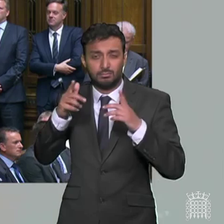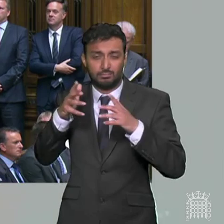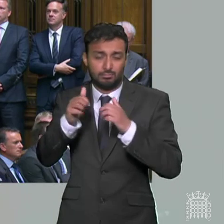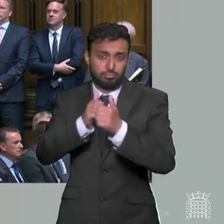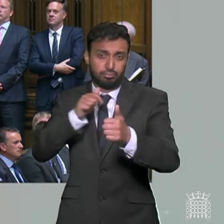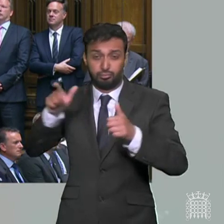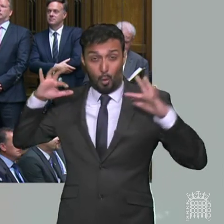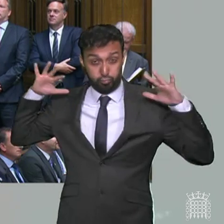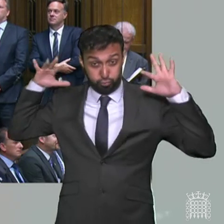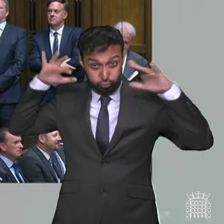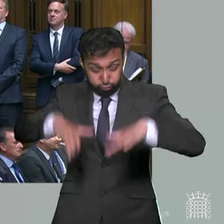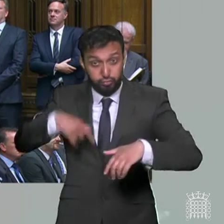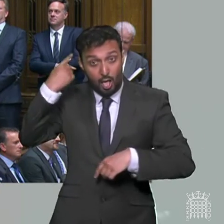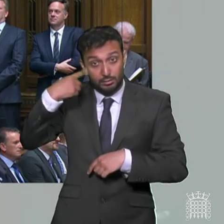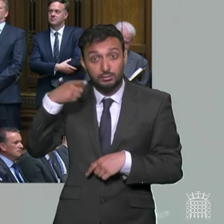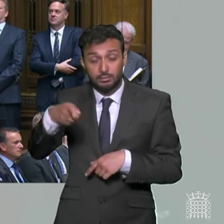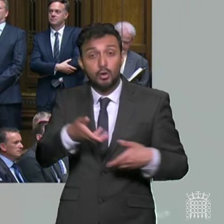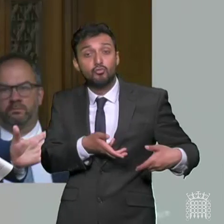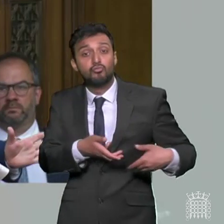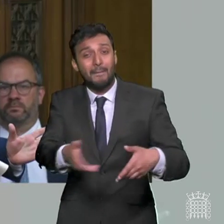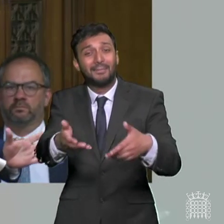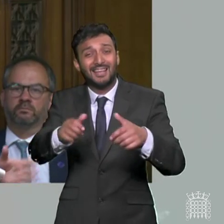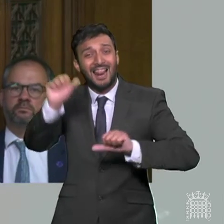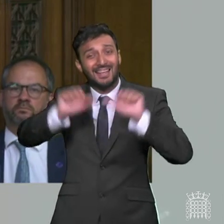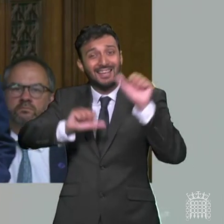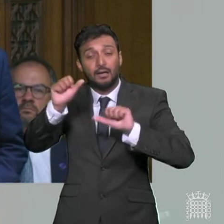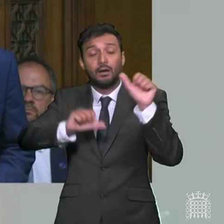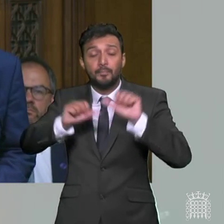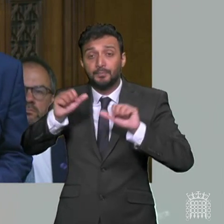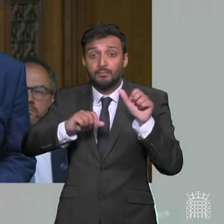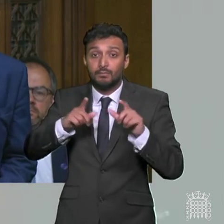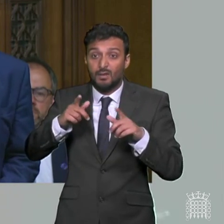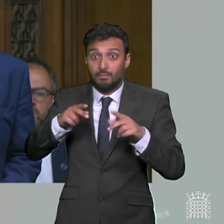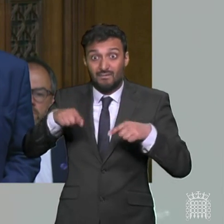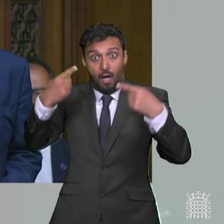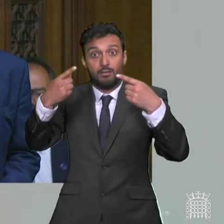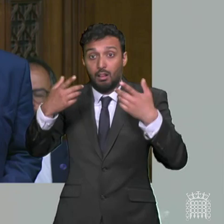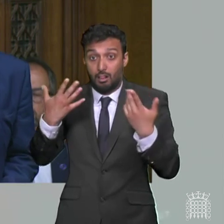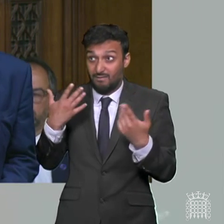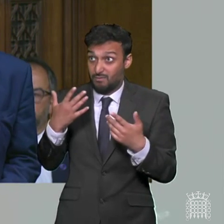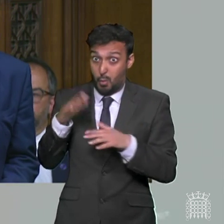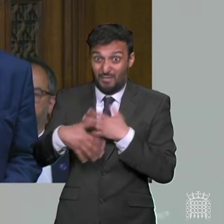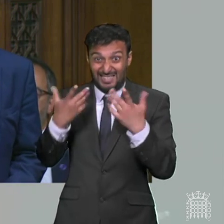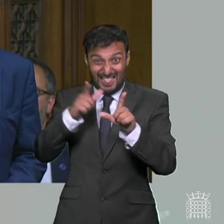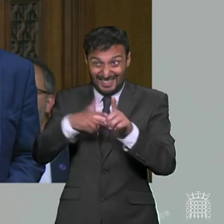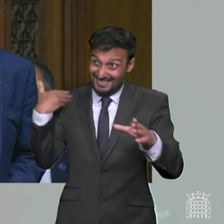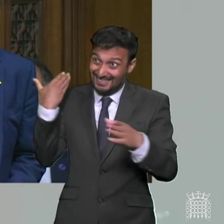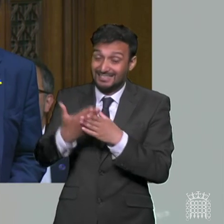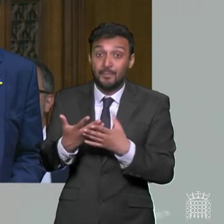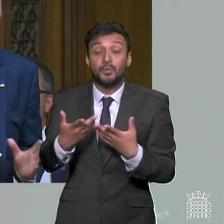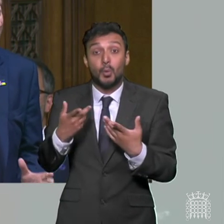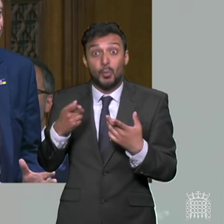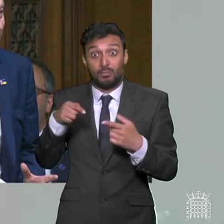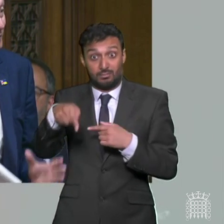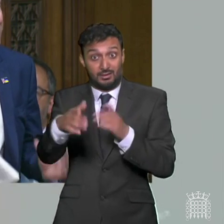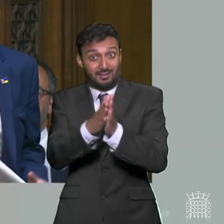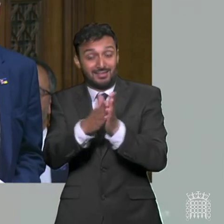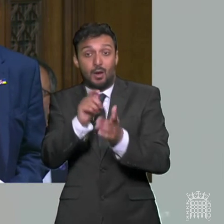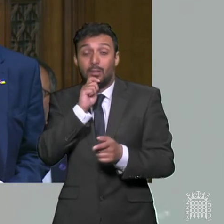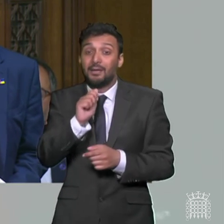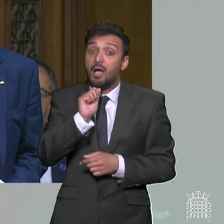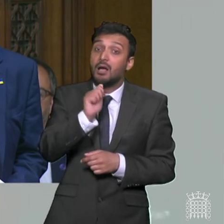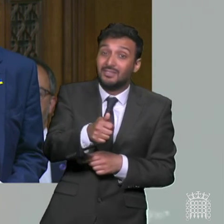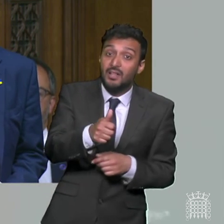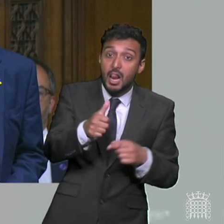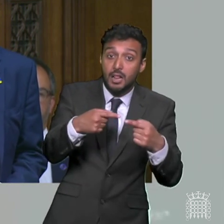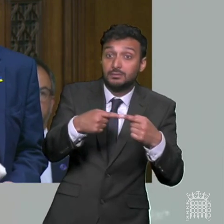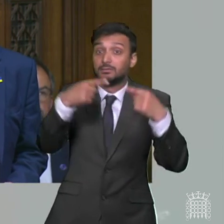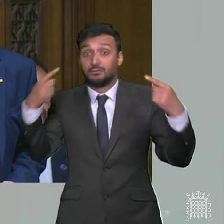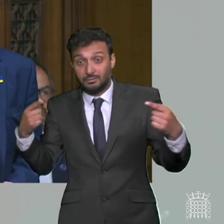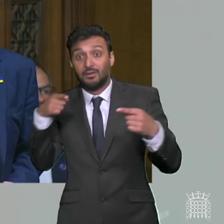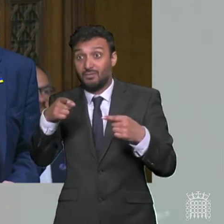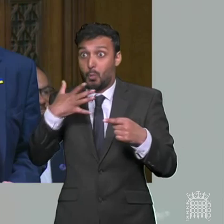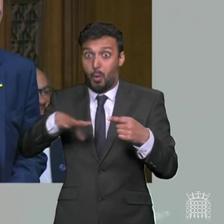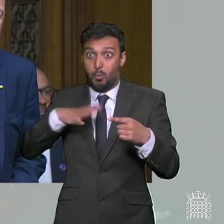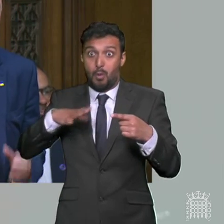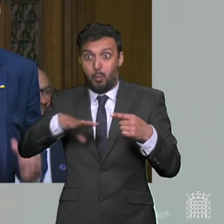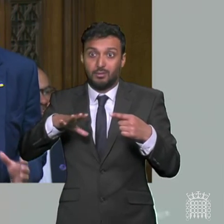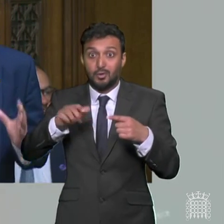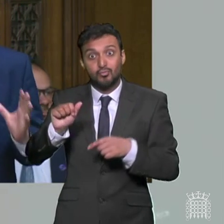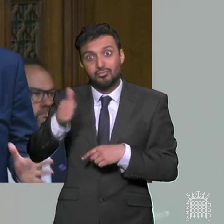sports fans are coming down to London. On Saturday, Huddersfield Giants are in their first rugby league challenge cup final for over a decade, and, on Sunday, it is Huddersfield Town in the championship play-off final for a place in the premier league.